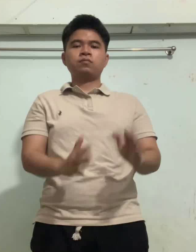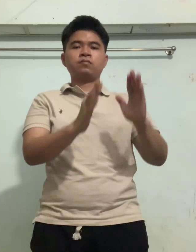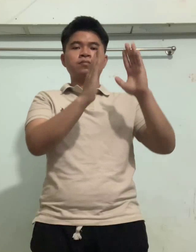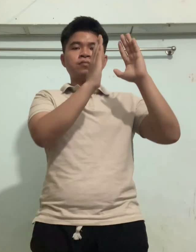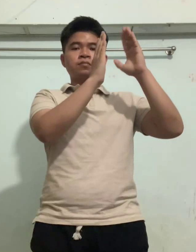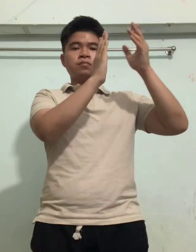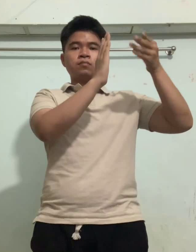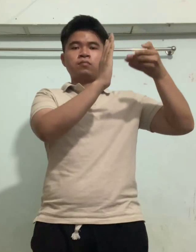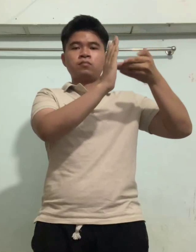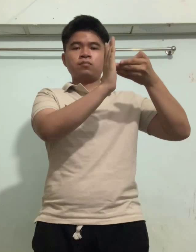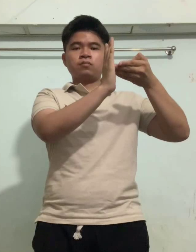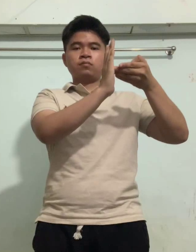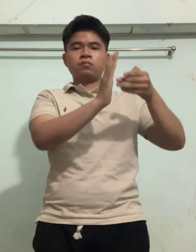gioi thieu